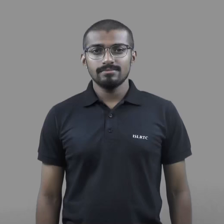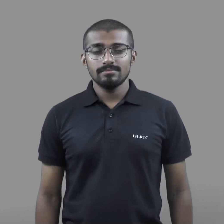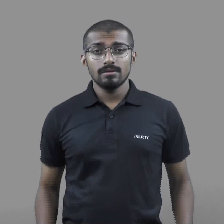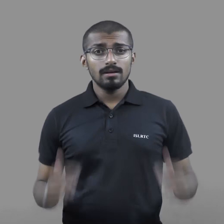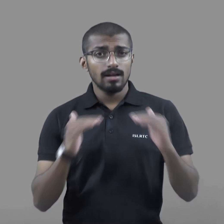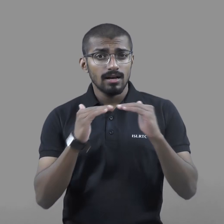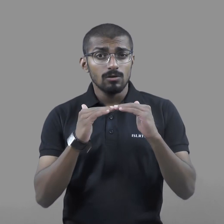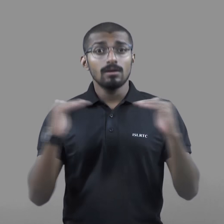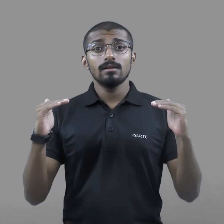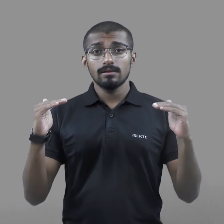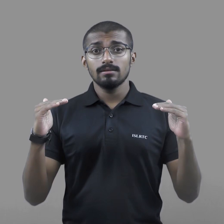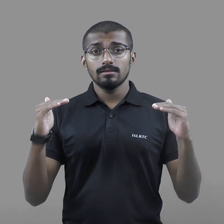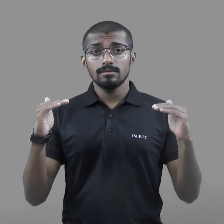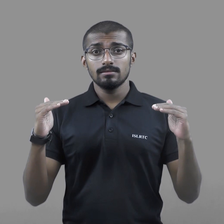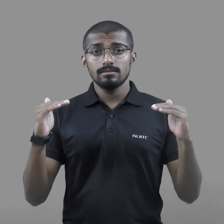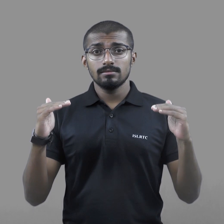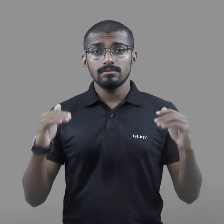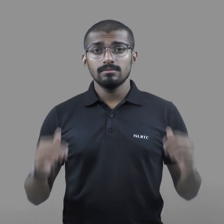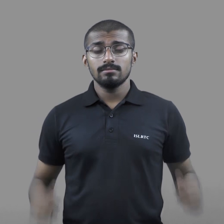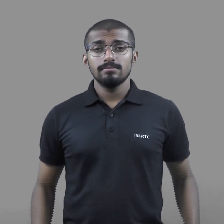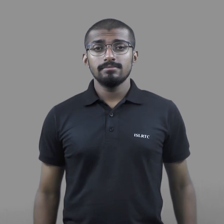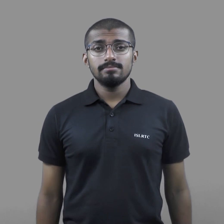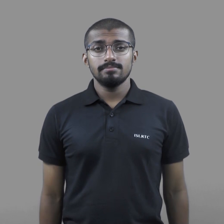Equal